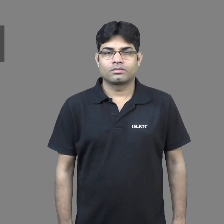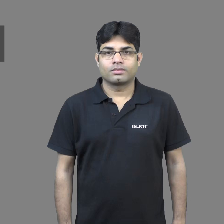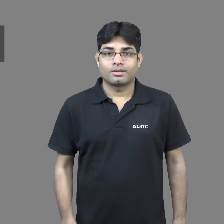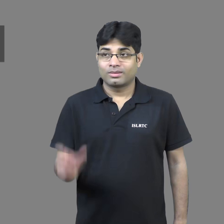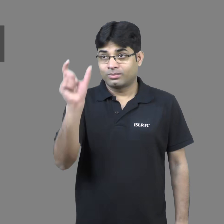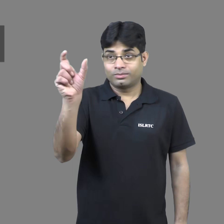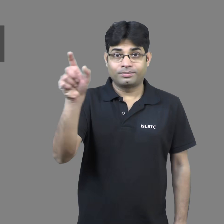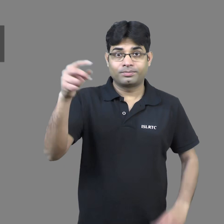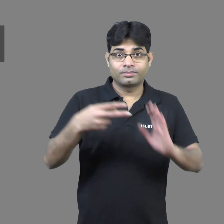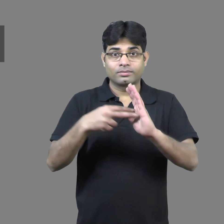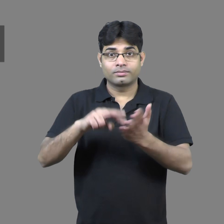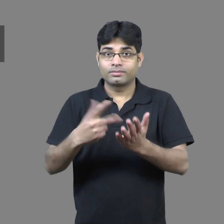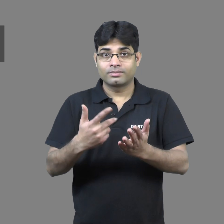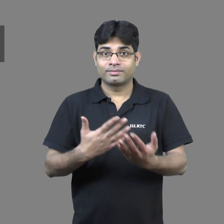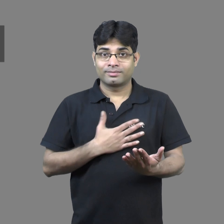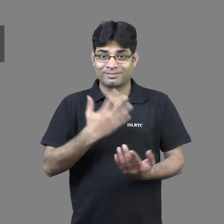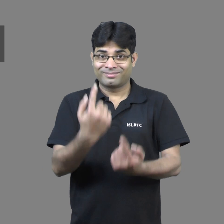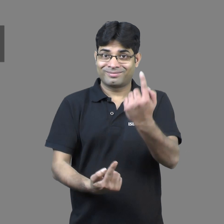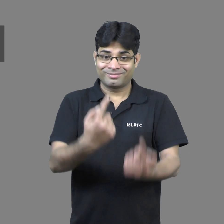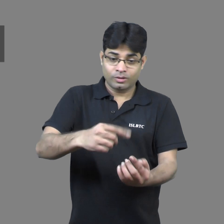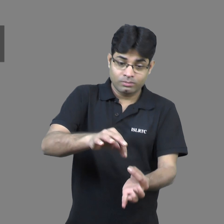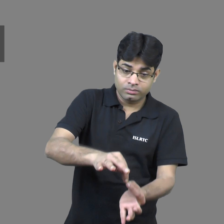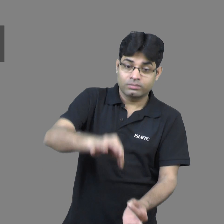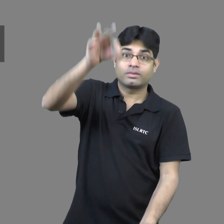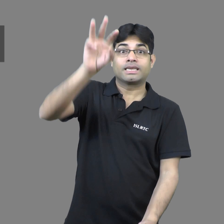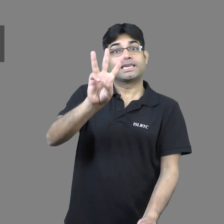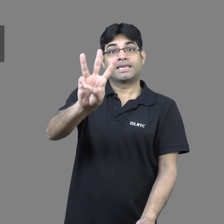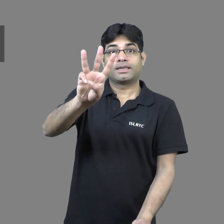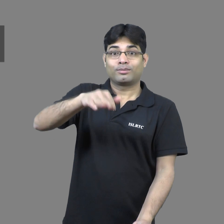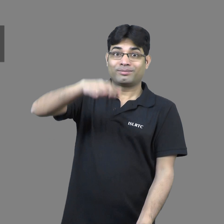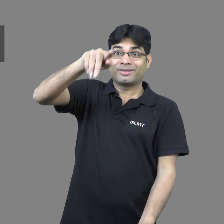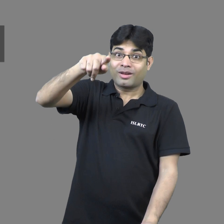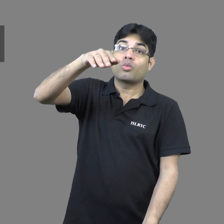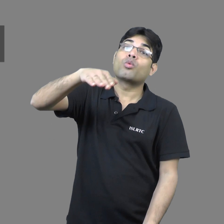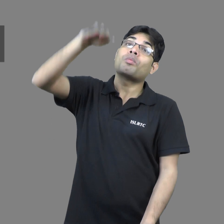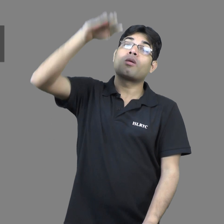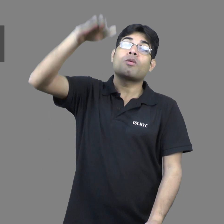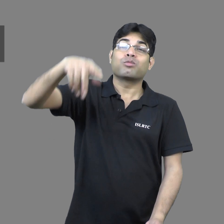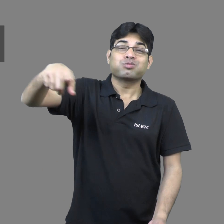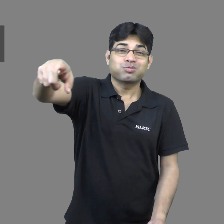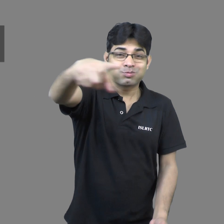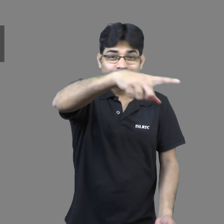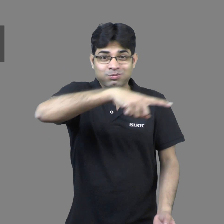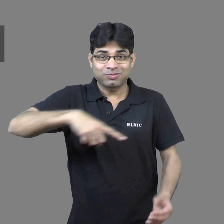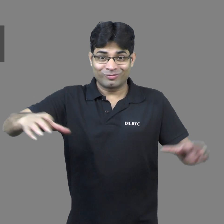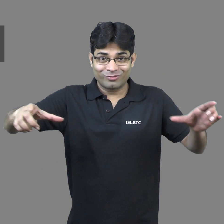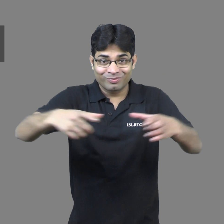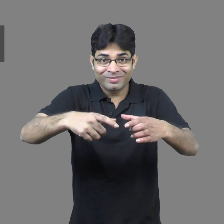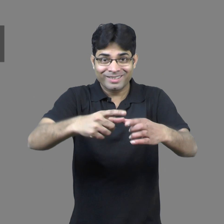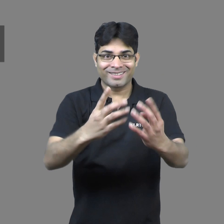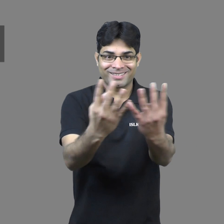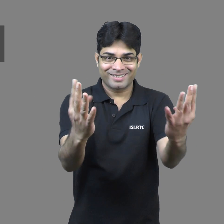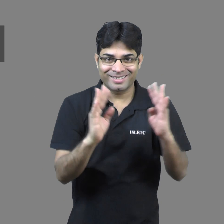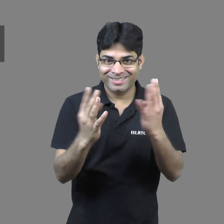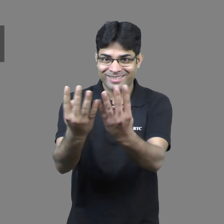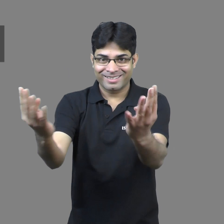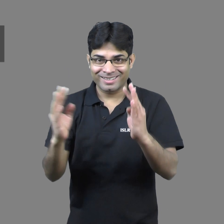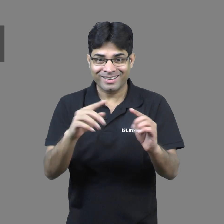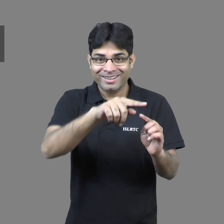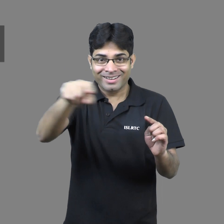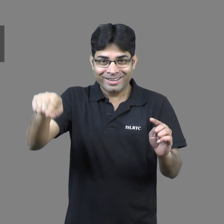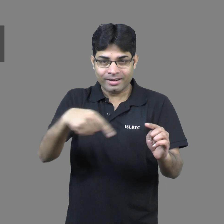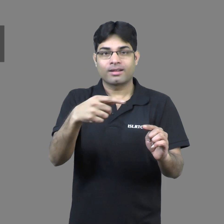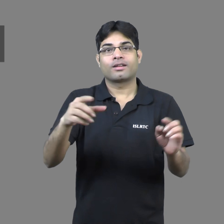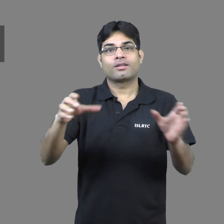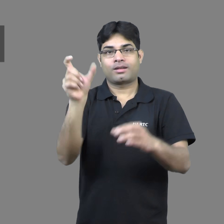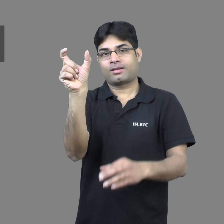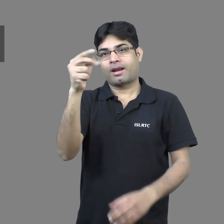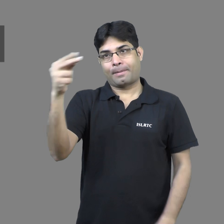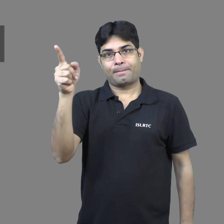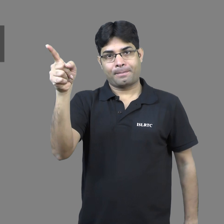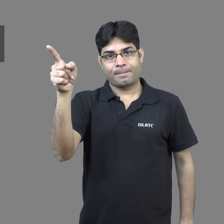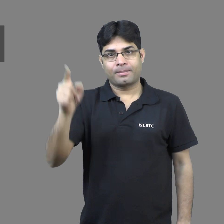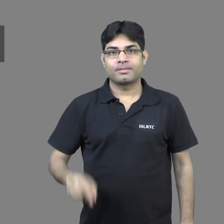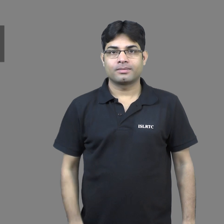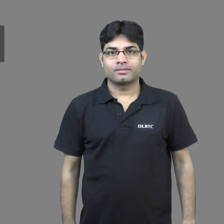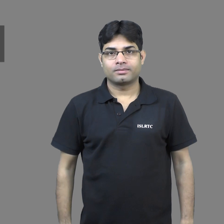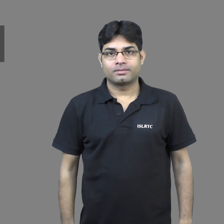Tall Ornamental Hedges